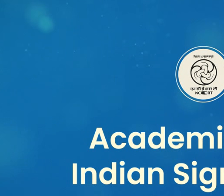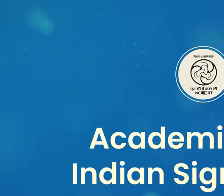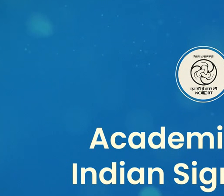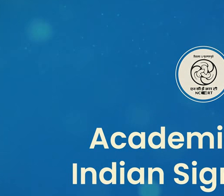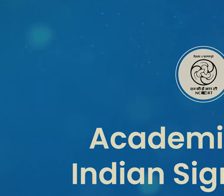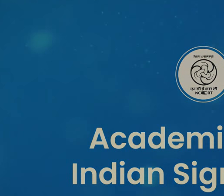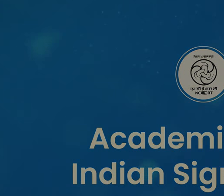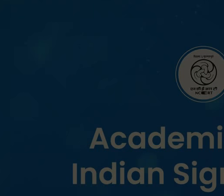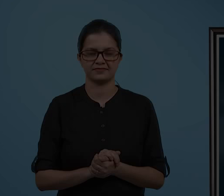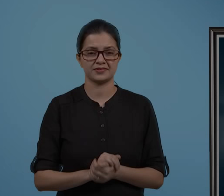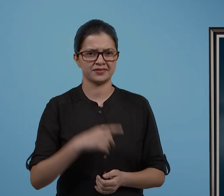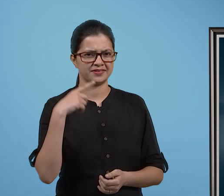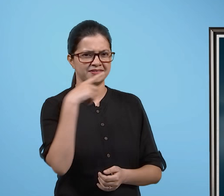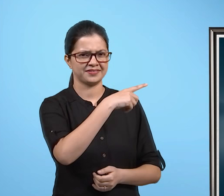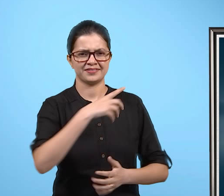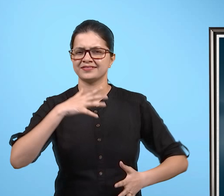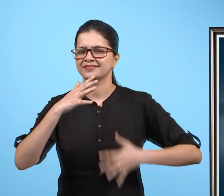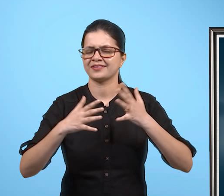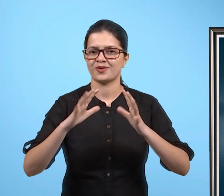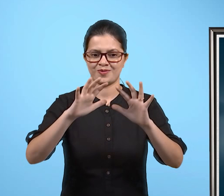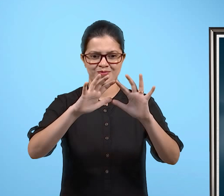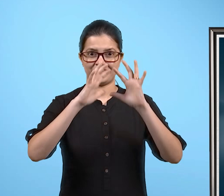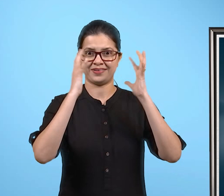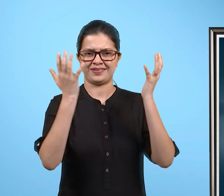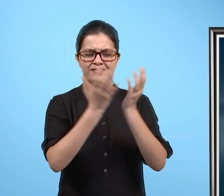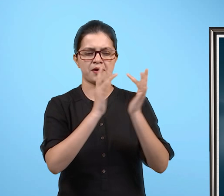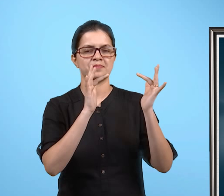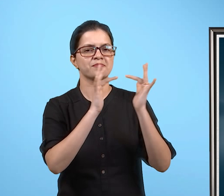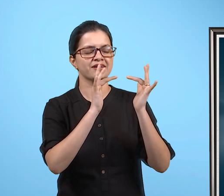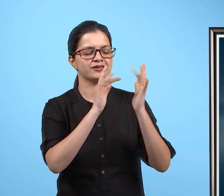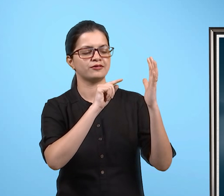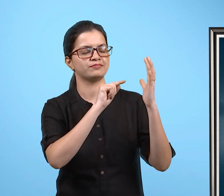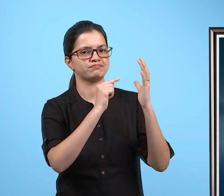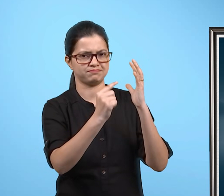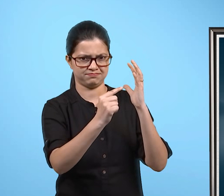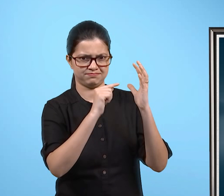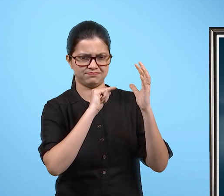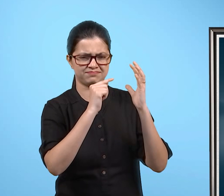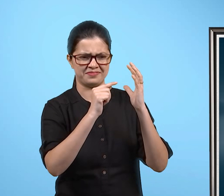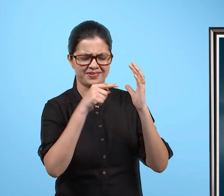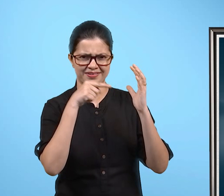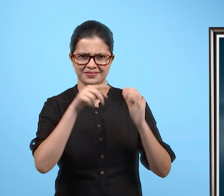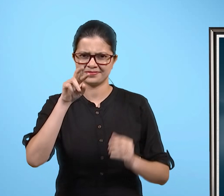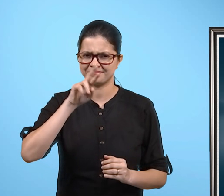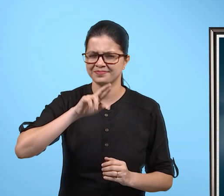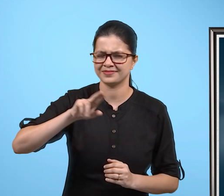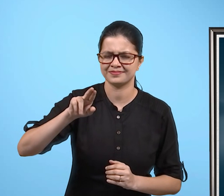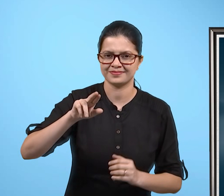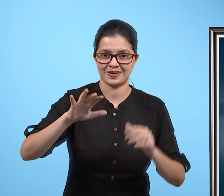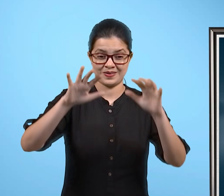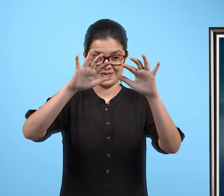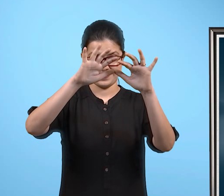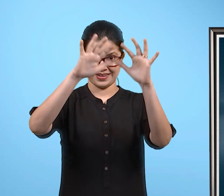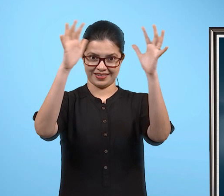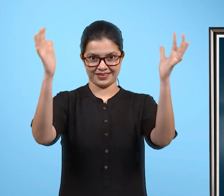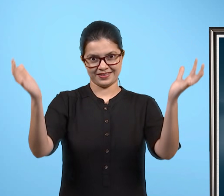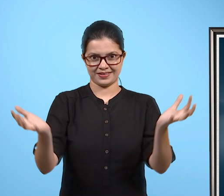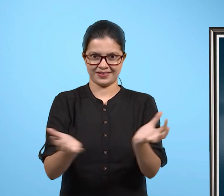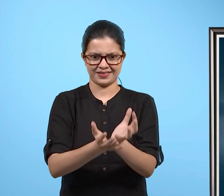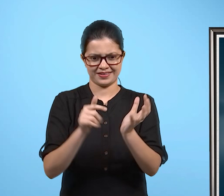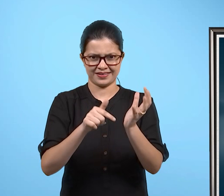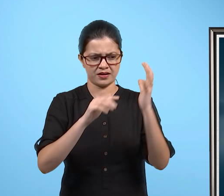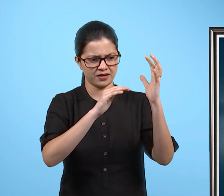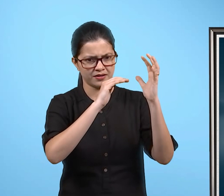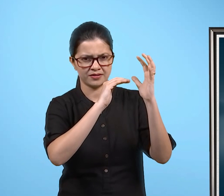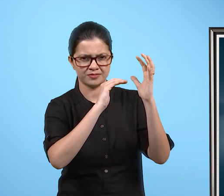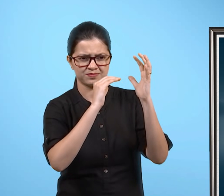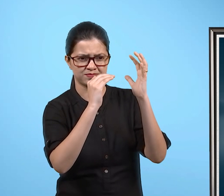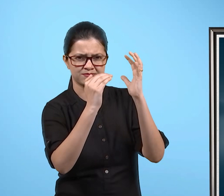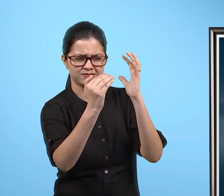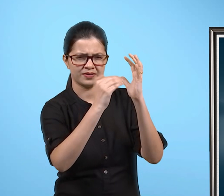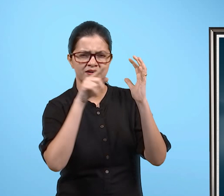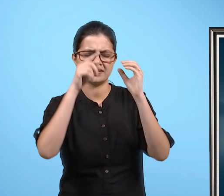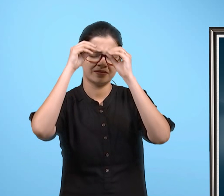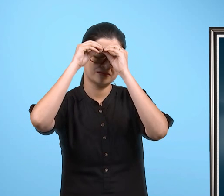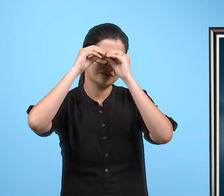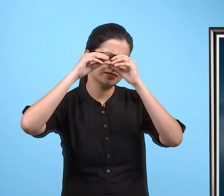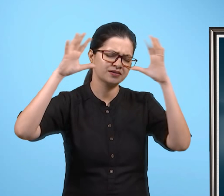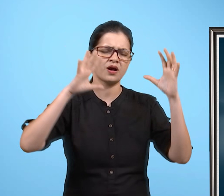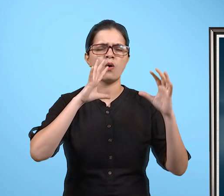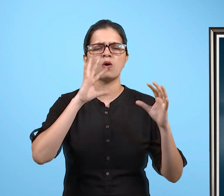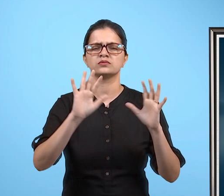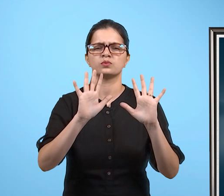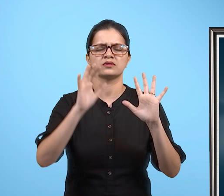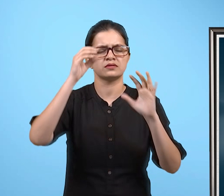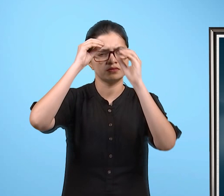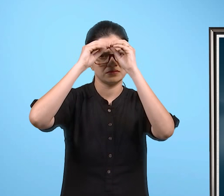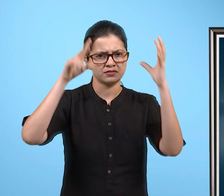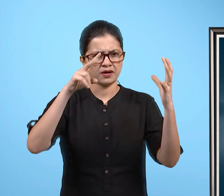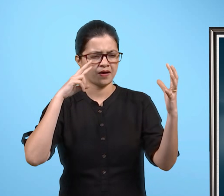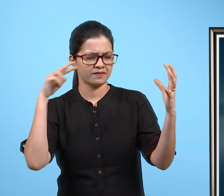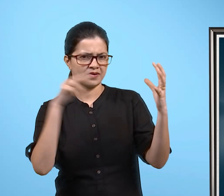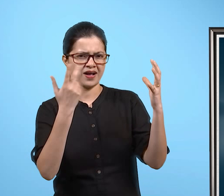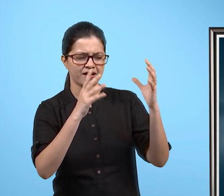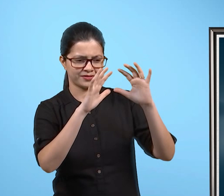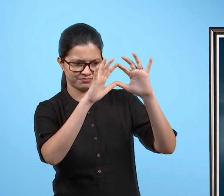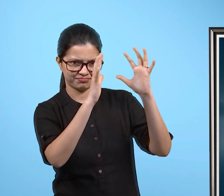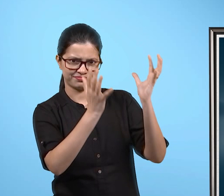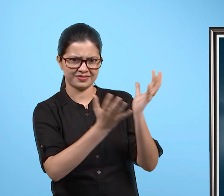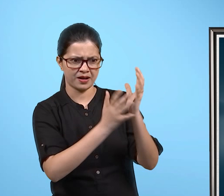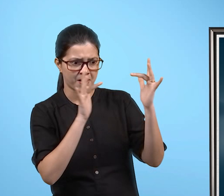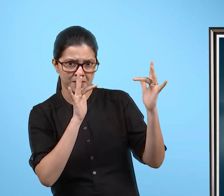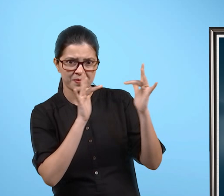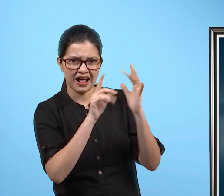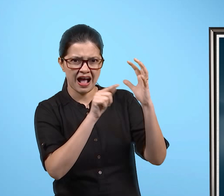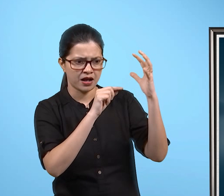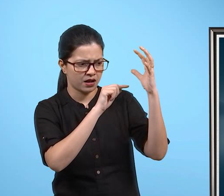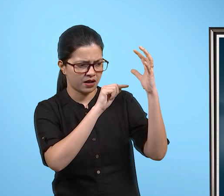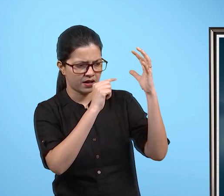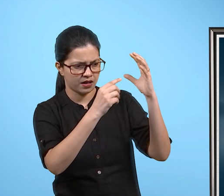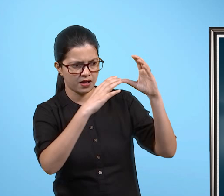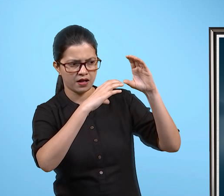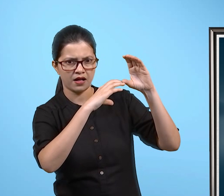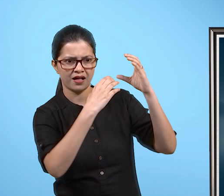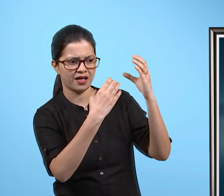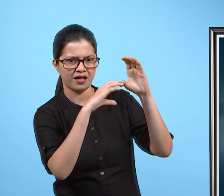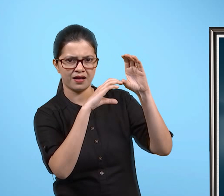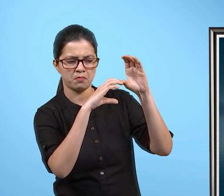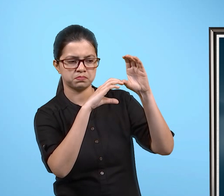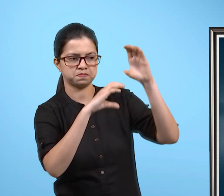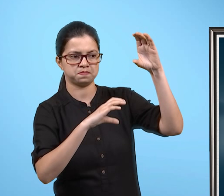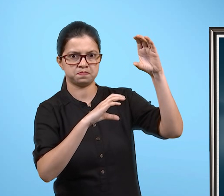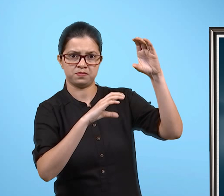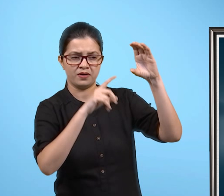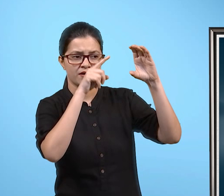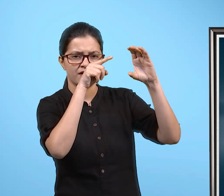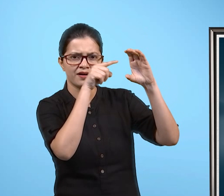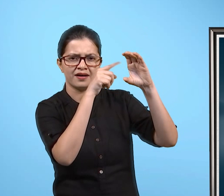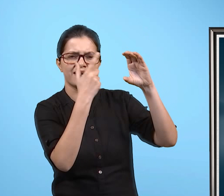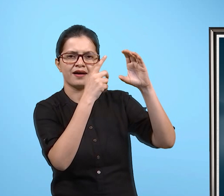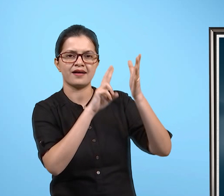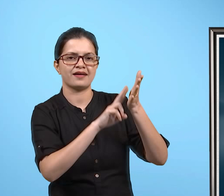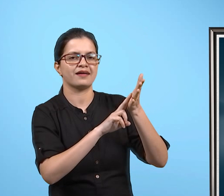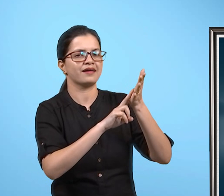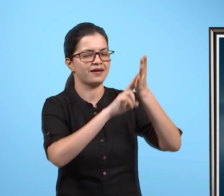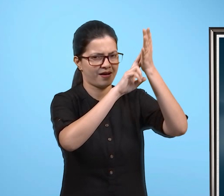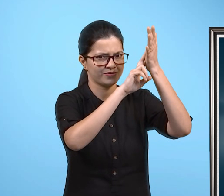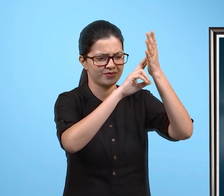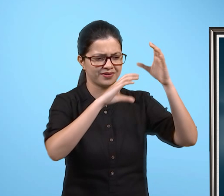Equator These signs refer to equator. The equator is an imaginary circular line on the earth that divides it into two equal parts, the northern hemisphere